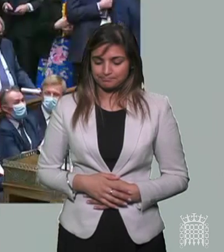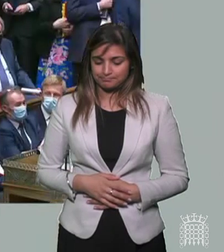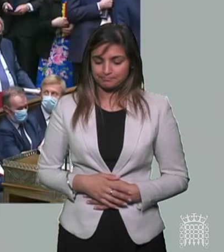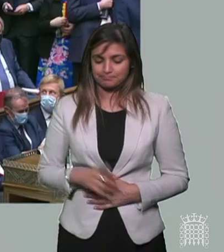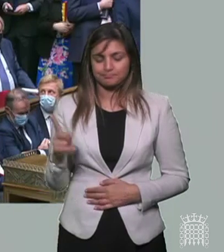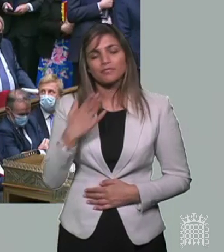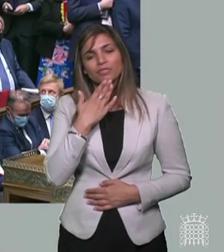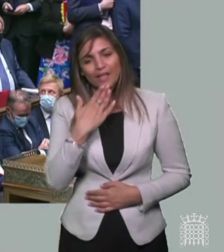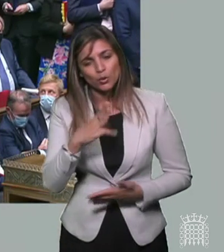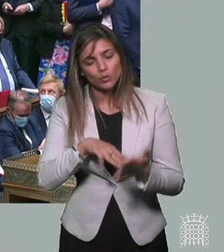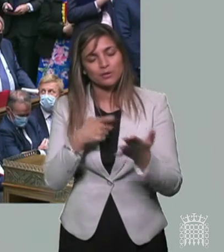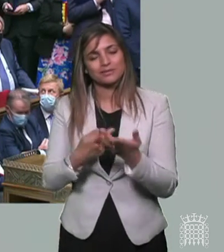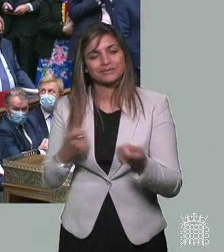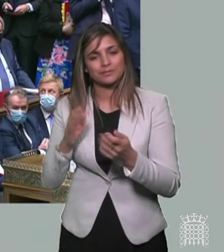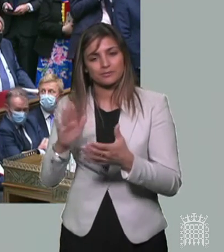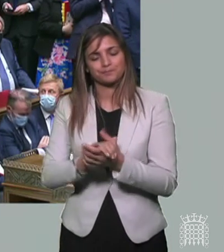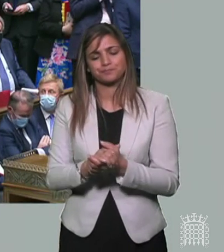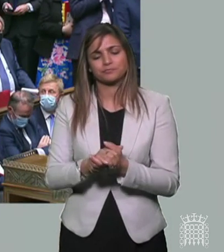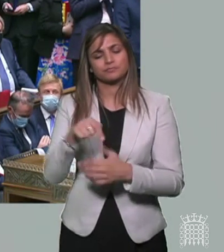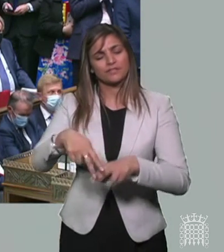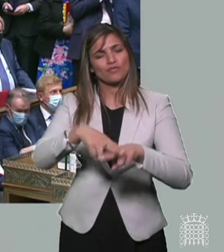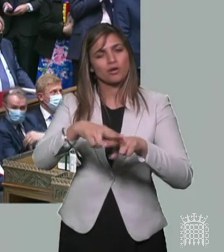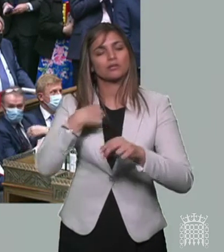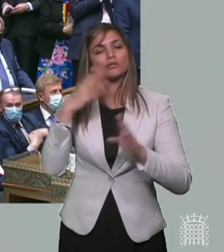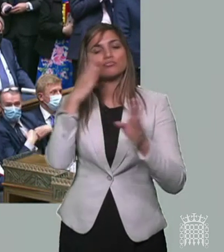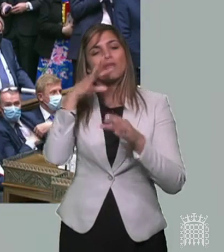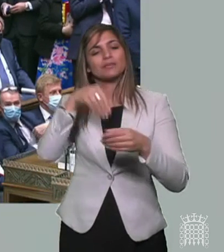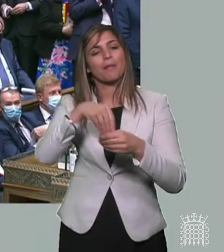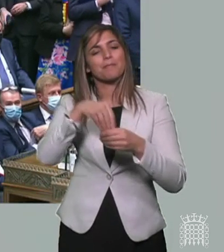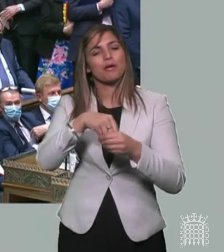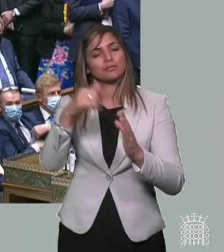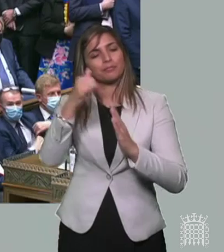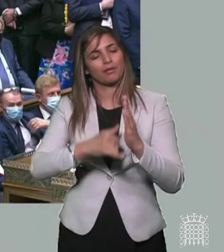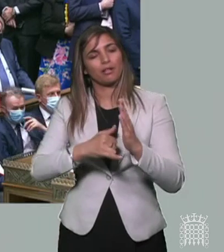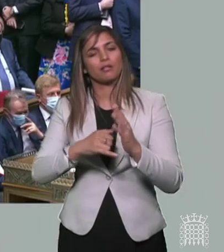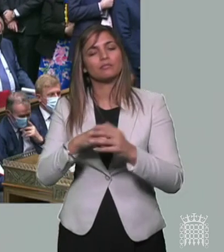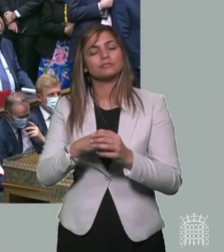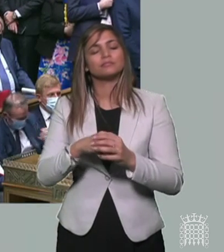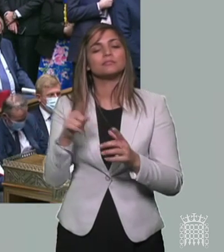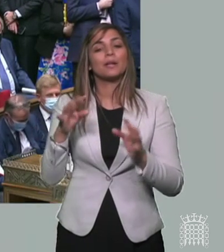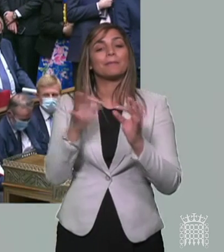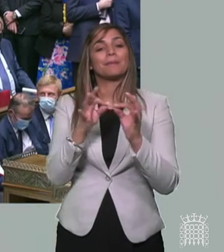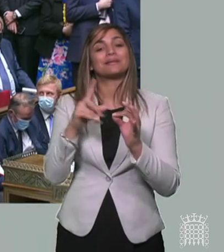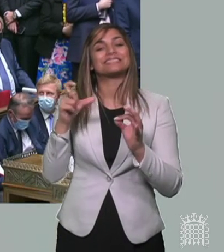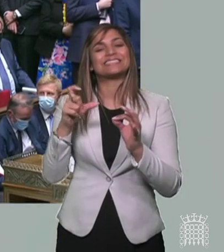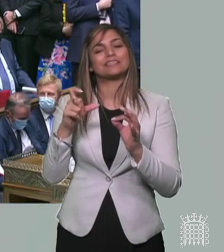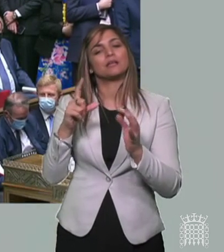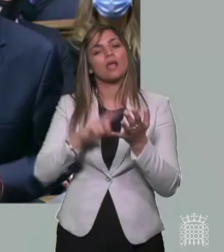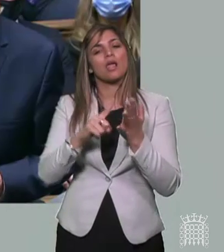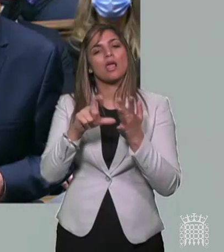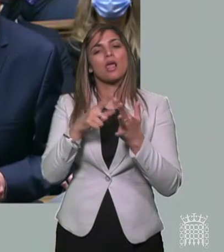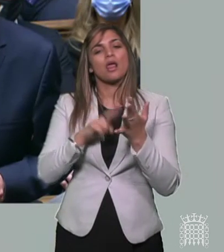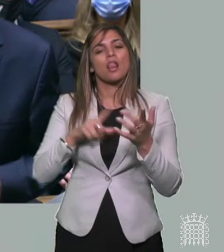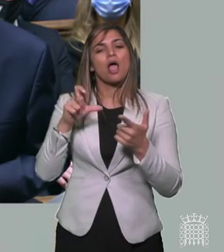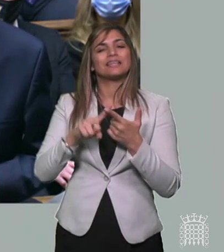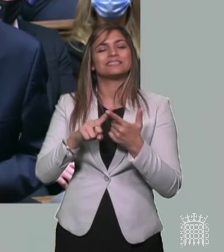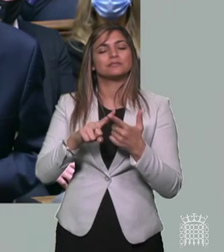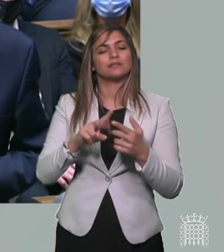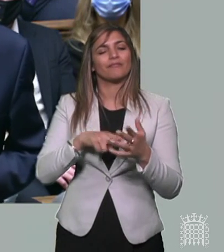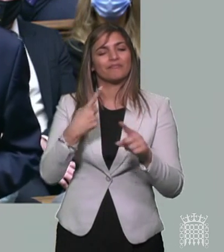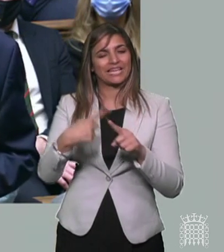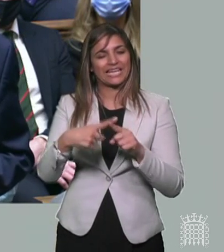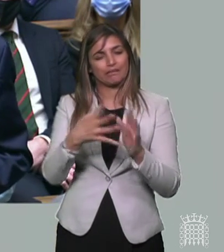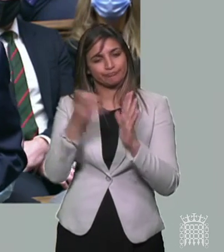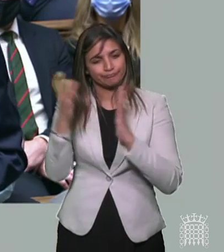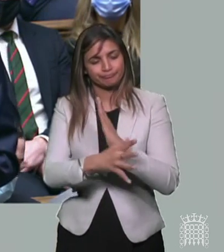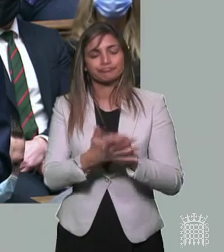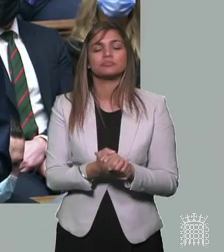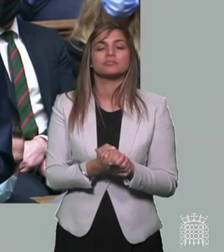This Friday, my private Member’s Bill, the BBC Licence Fee Bill, gets its Second Reading.